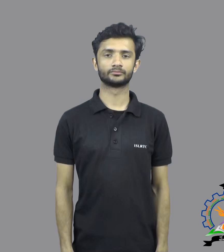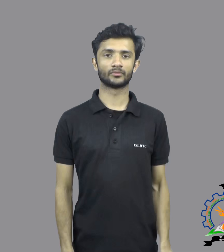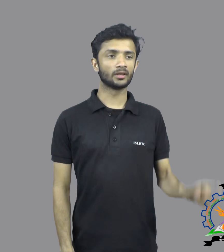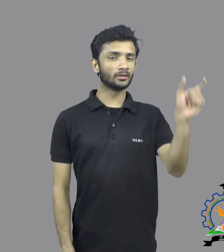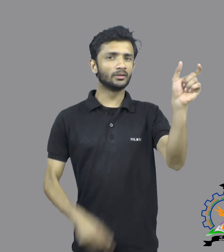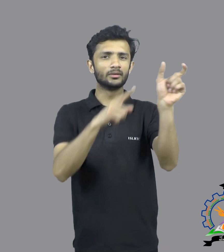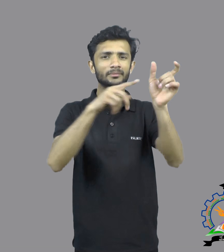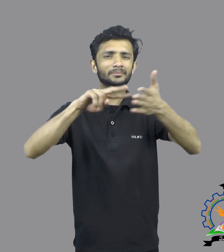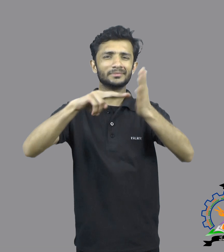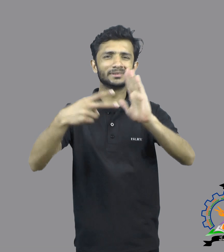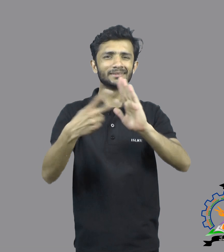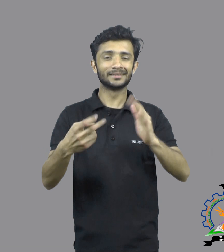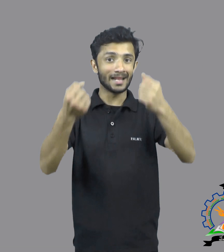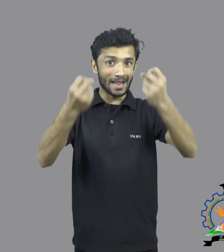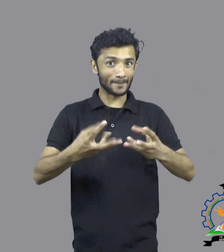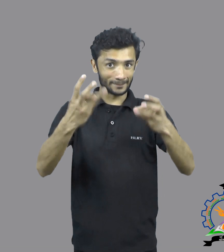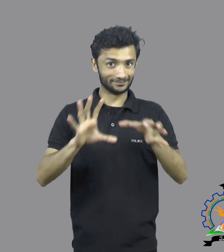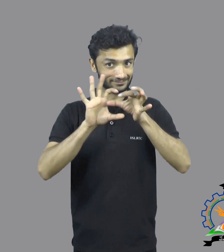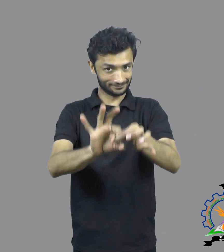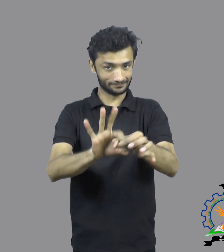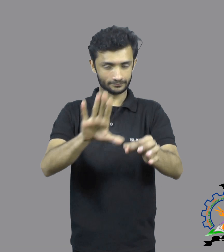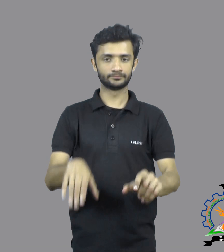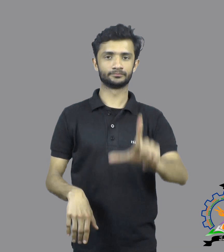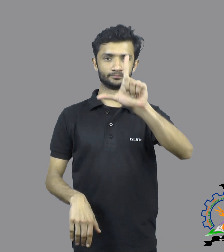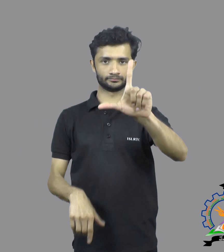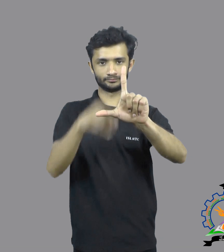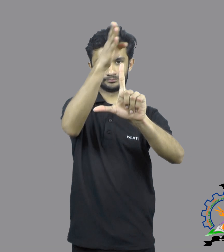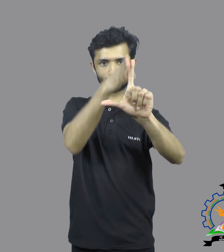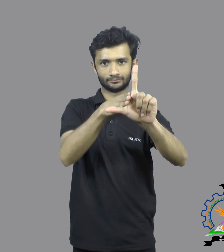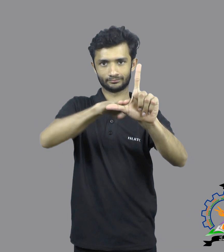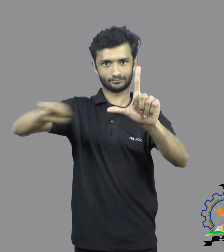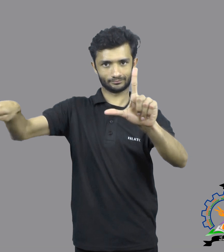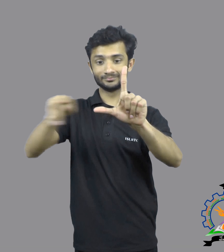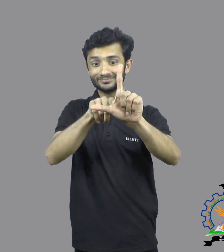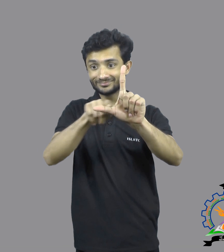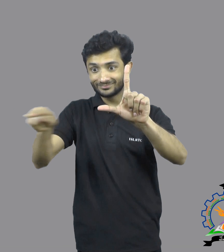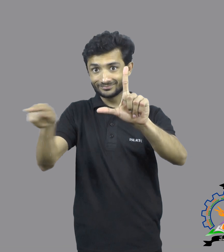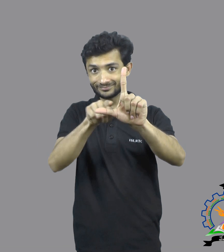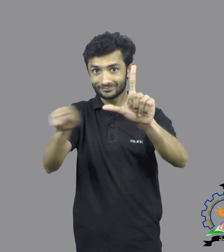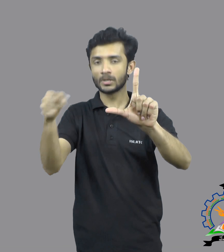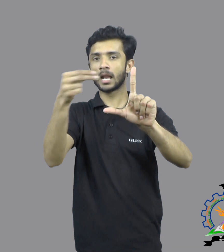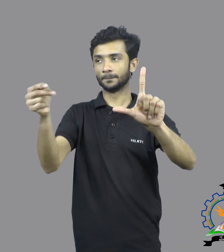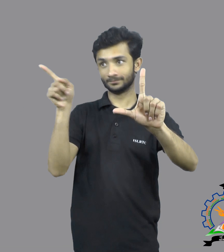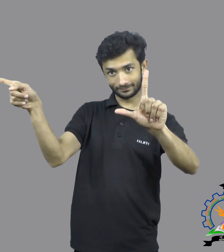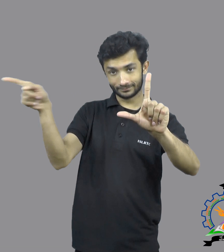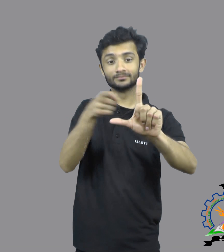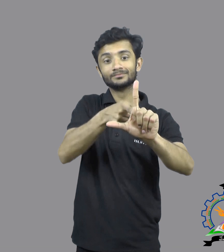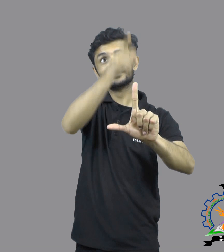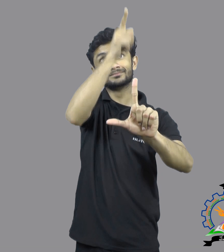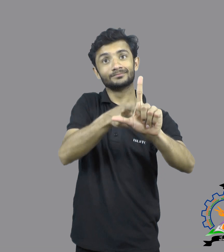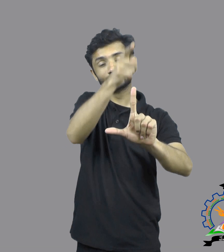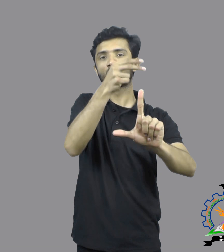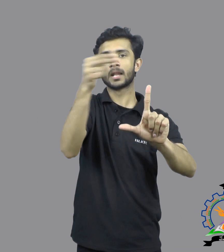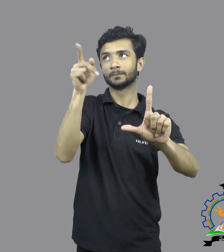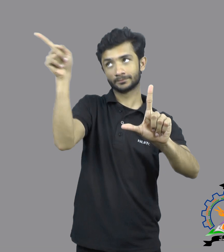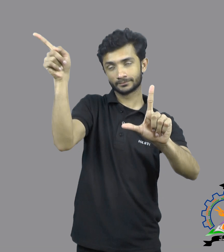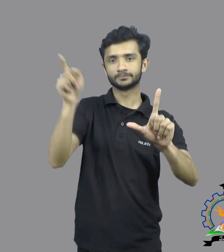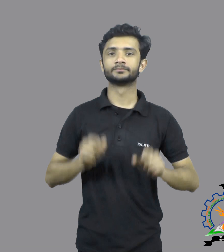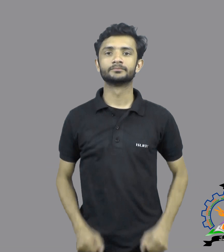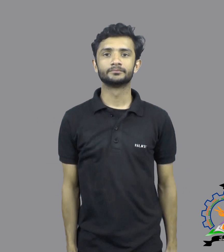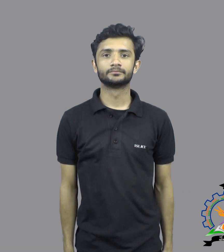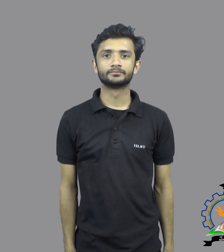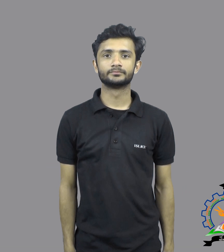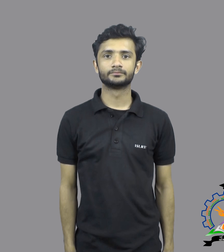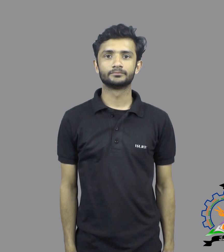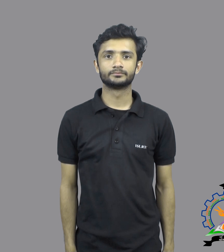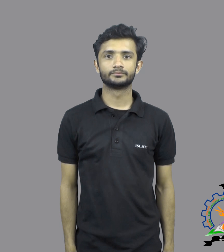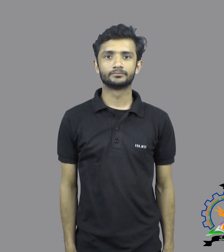Base and Height